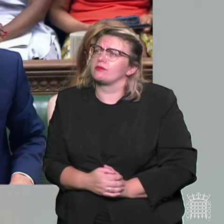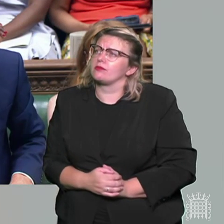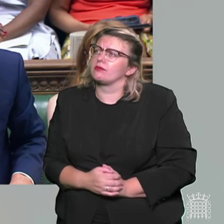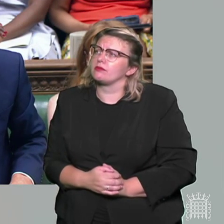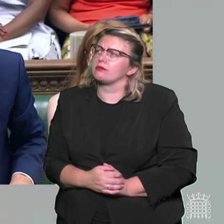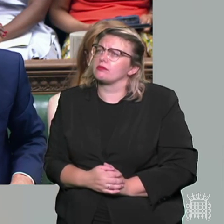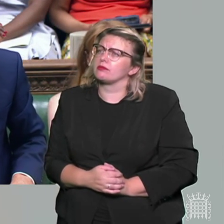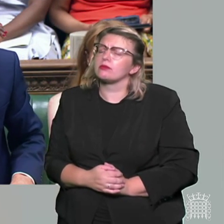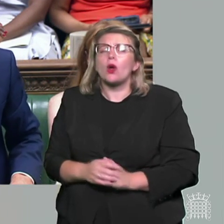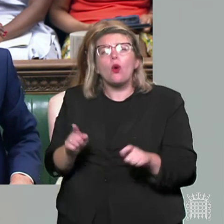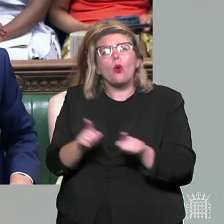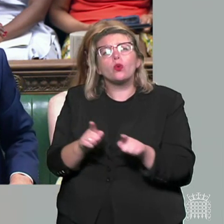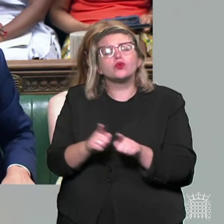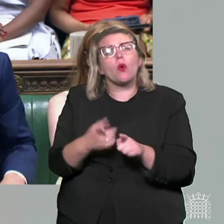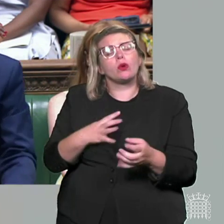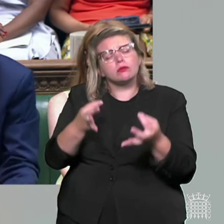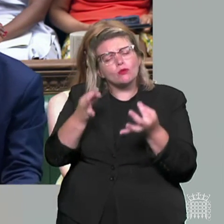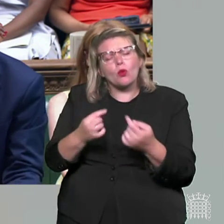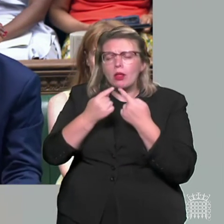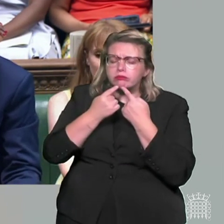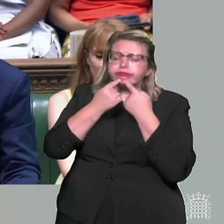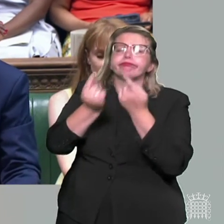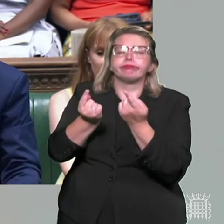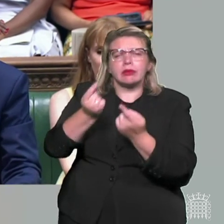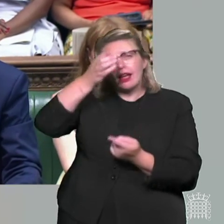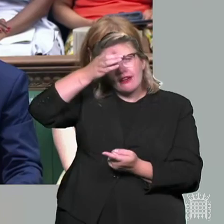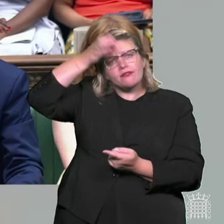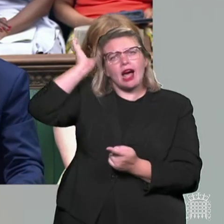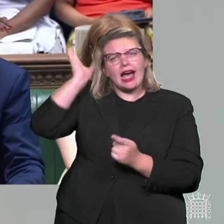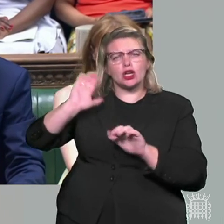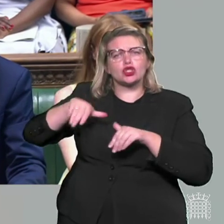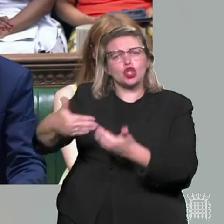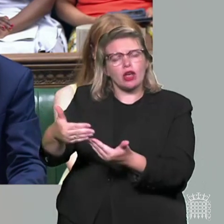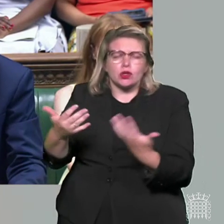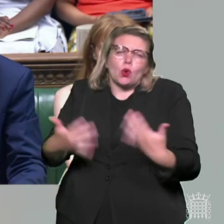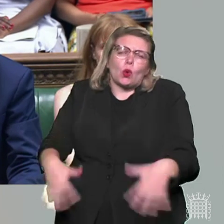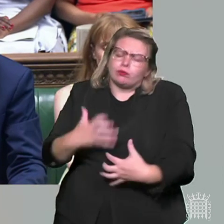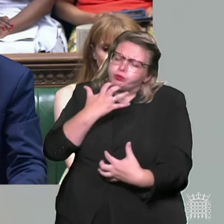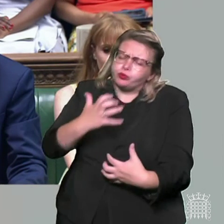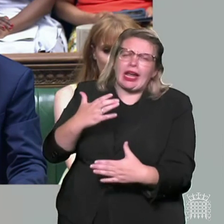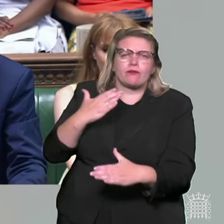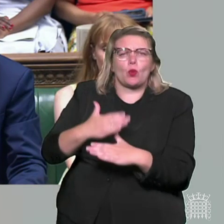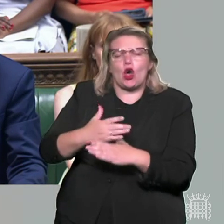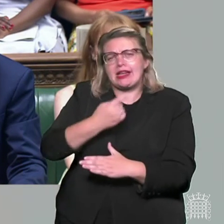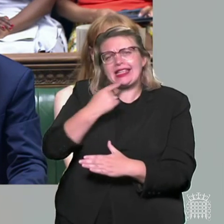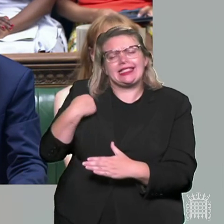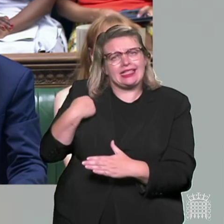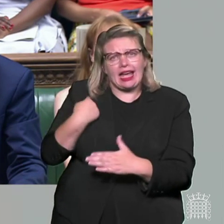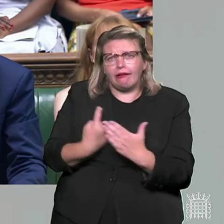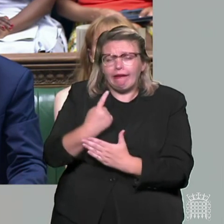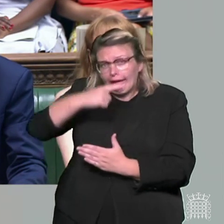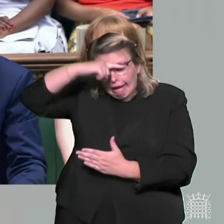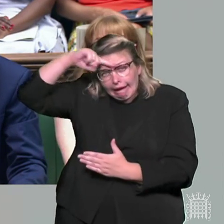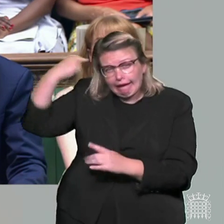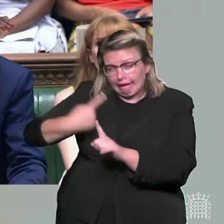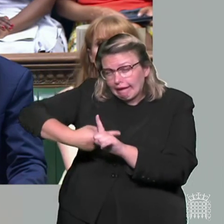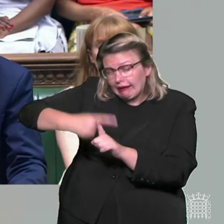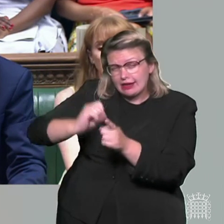I put on record our gratitude to the fire and rescue services for all their courageous work yesterday in extreme temperatures.